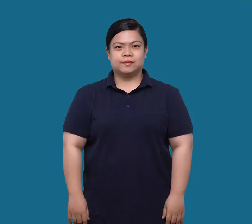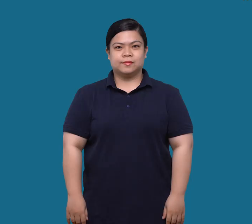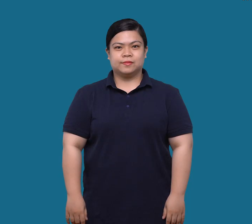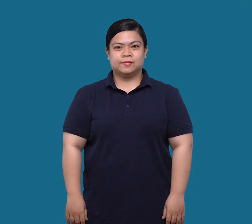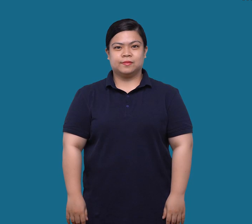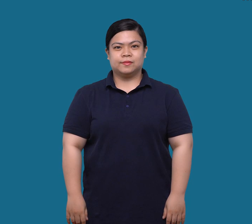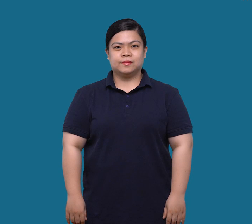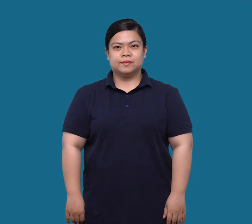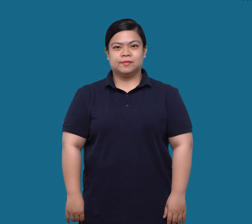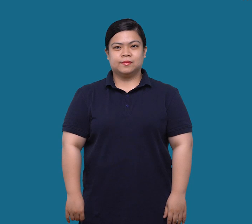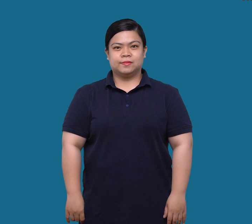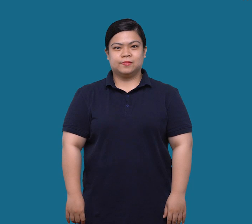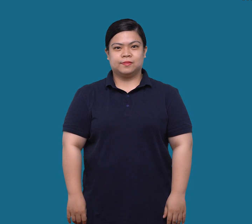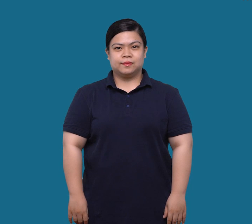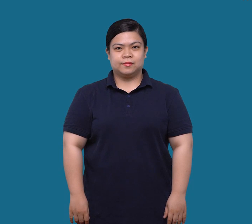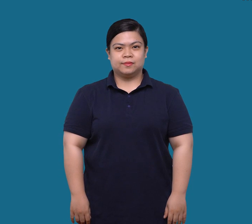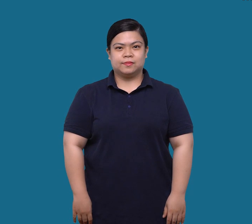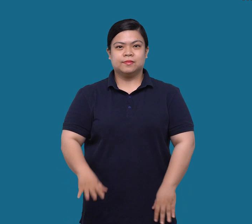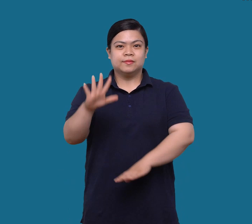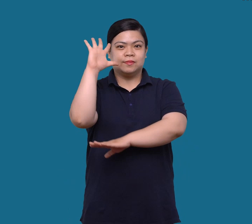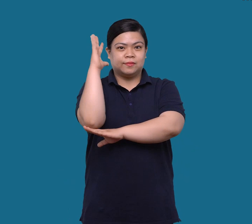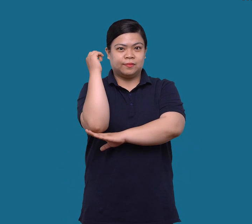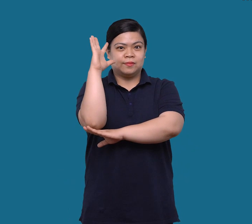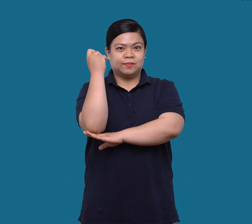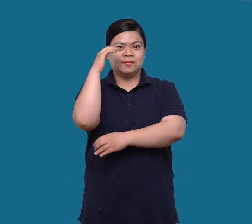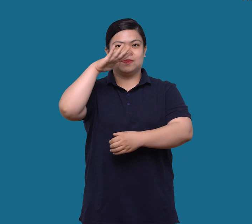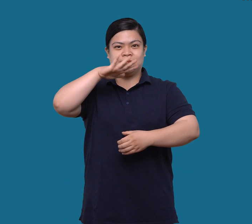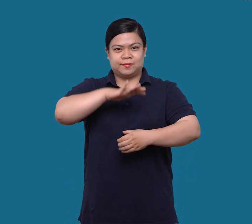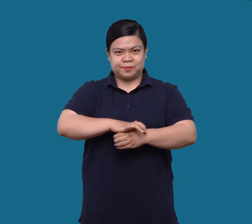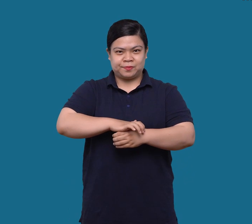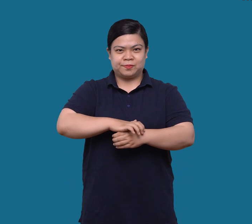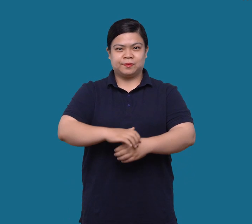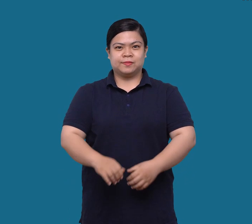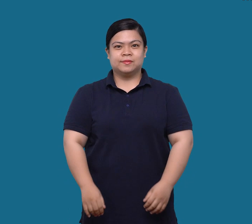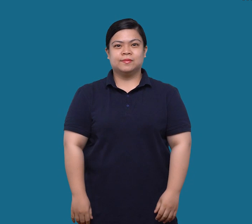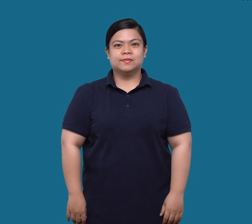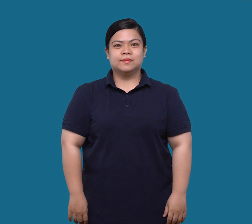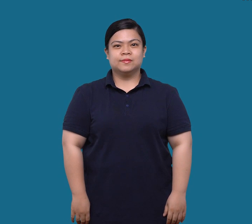nước ép trái cây